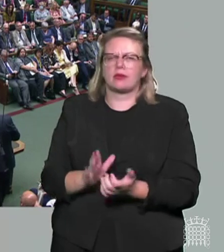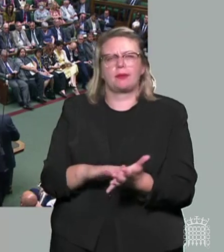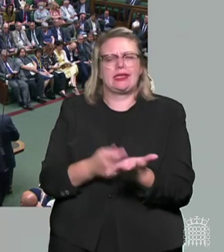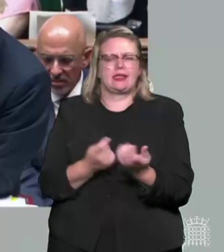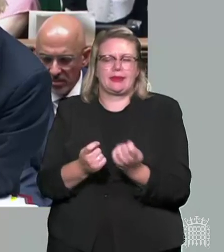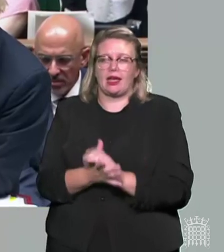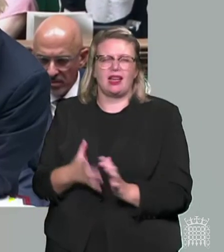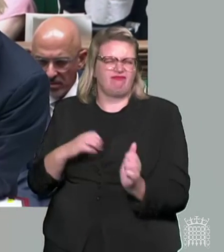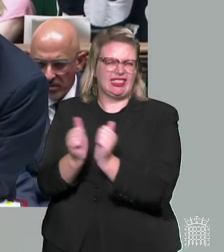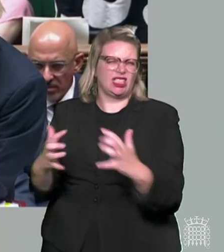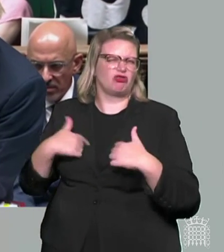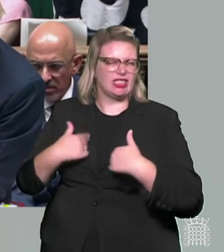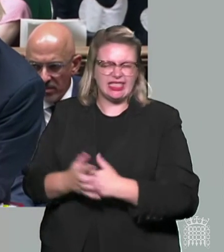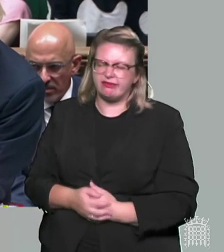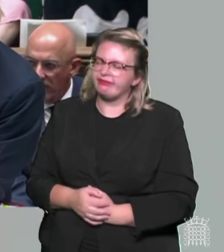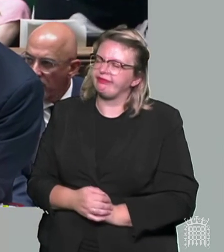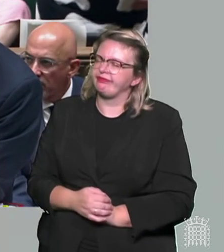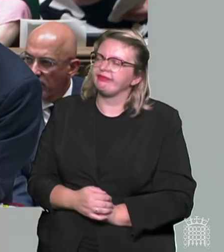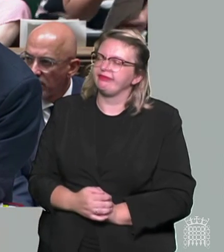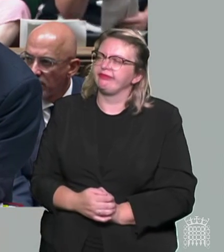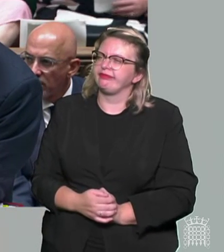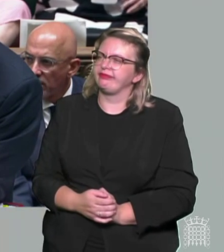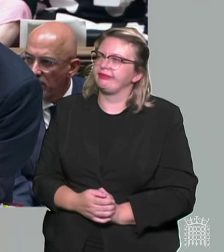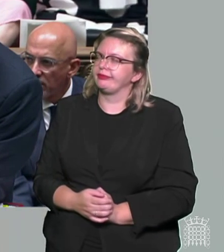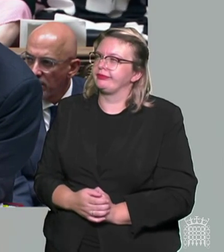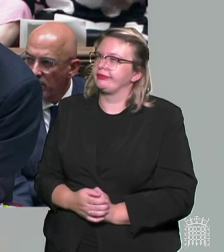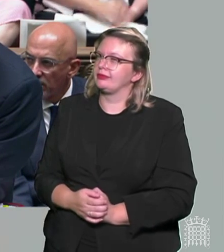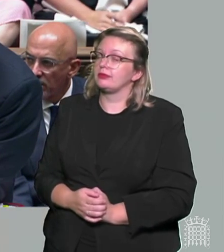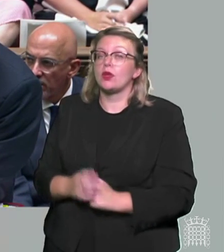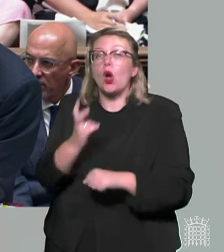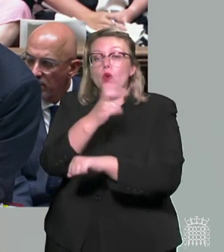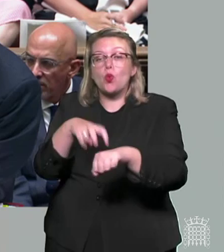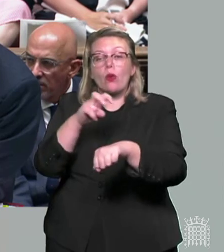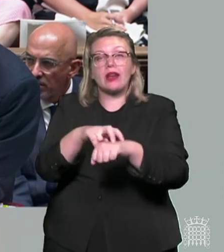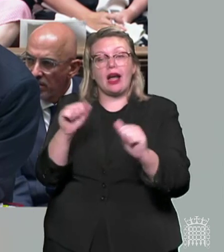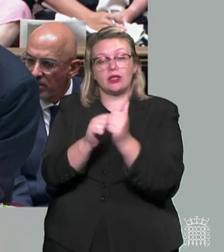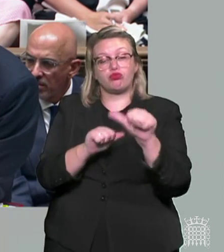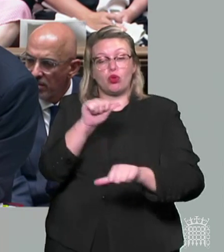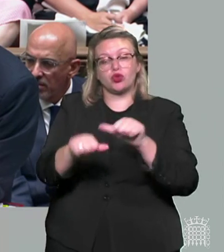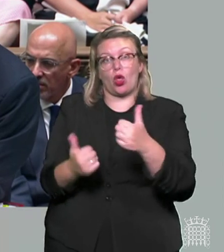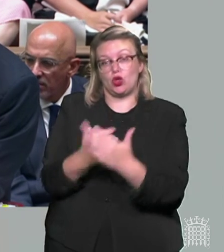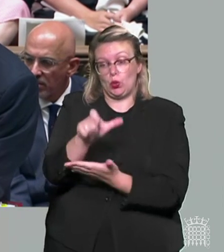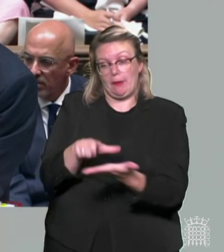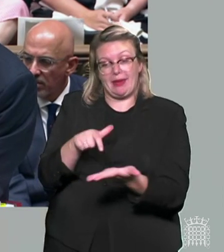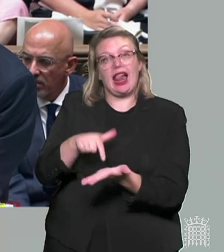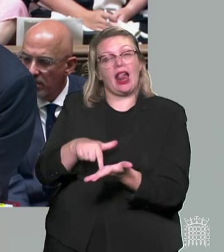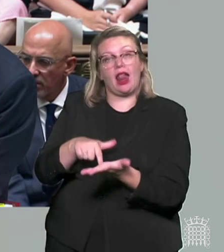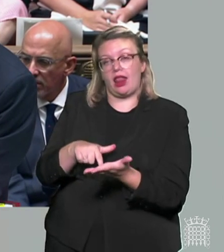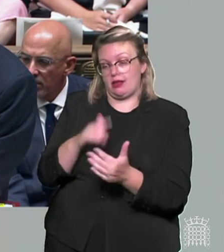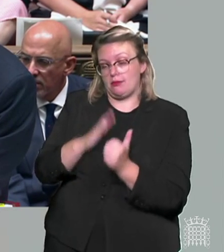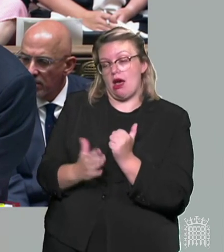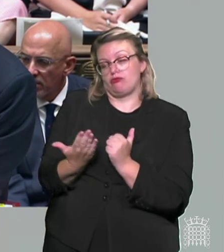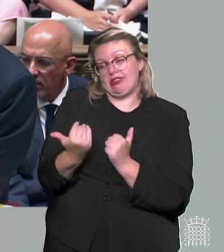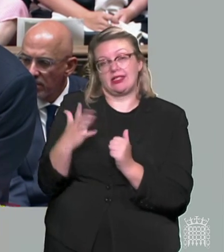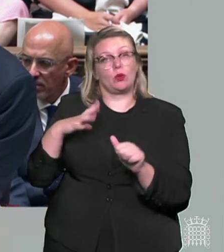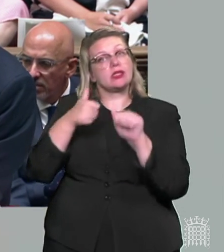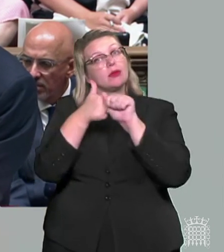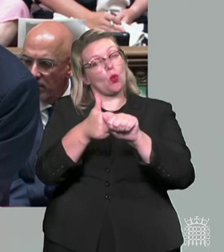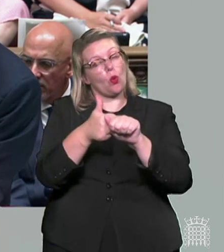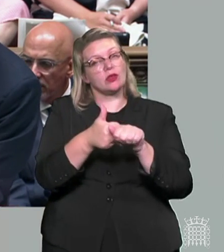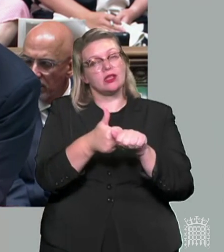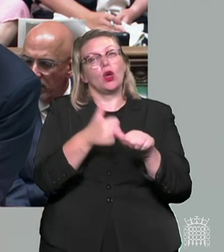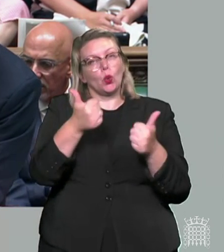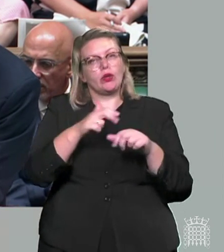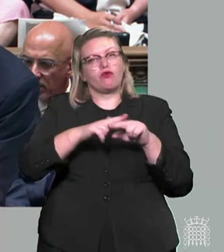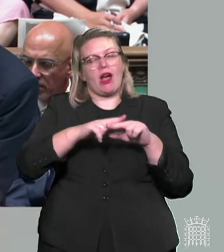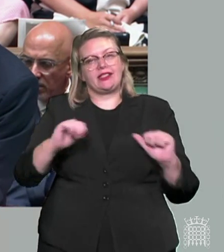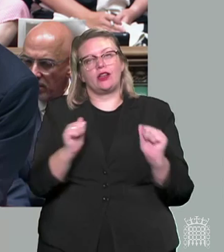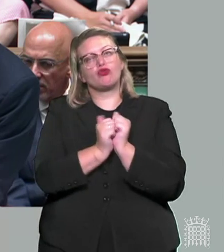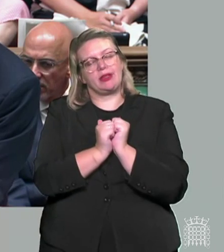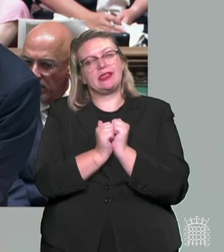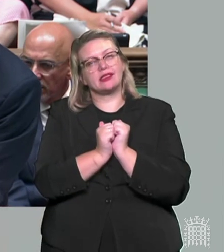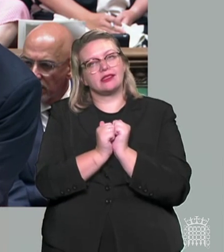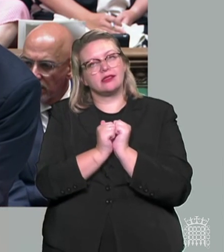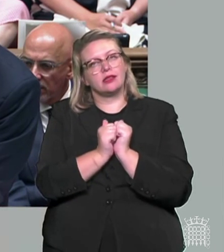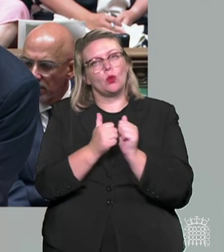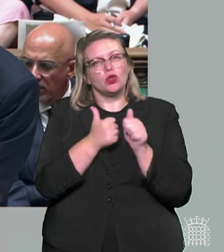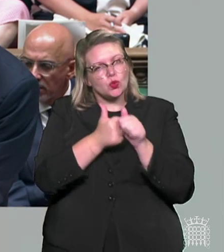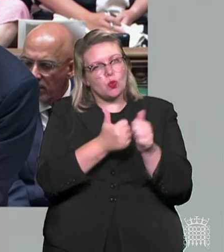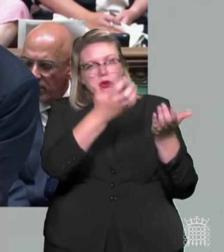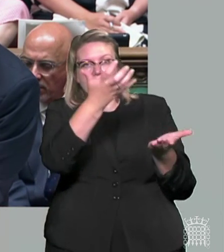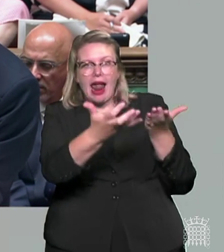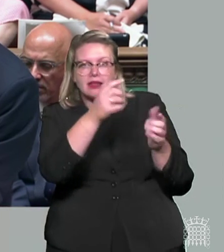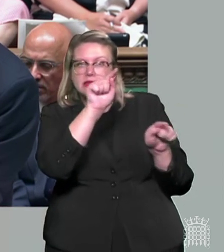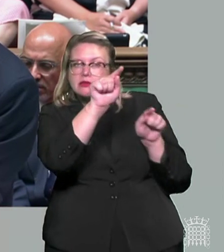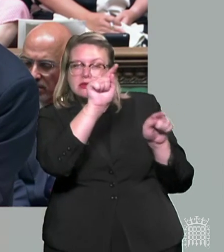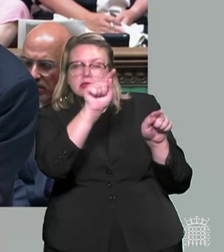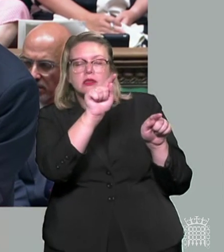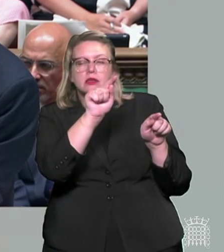I completely disagree with that. The whole objective of the Northern Ireland Bill that we have passed is to support the balance and symmetry of the Belfast/Good Friday arrangements.